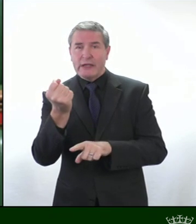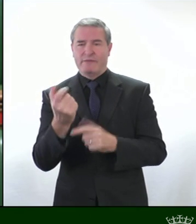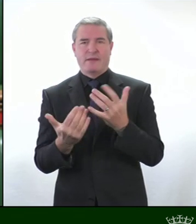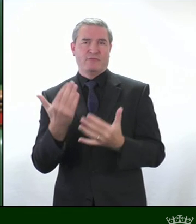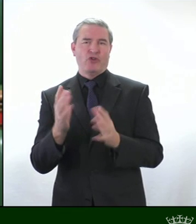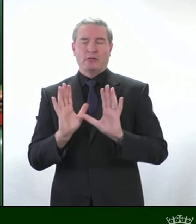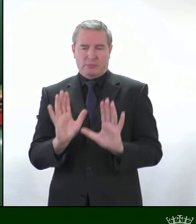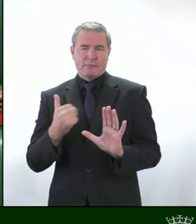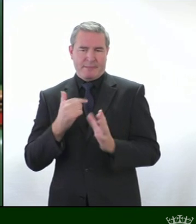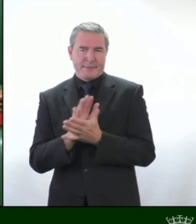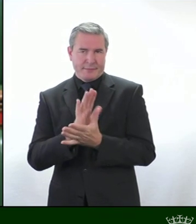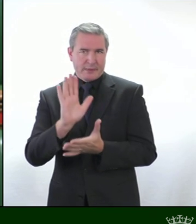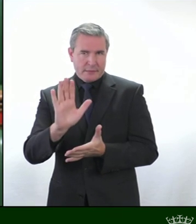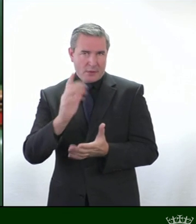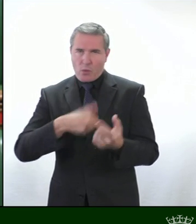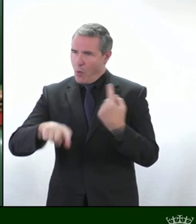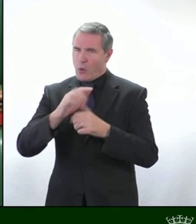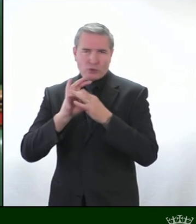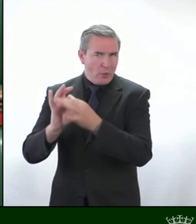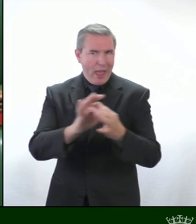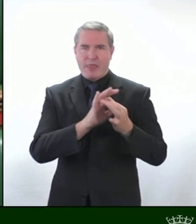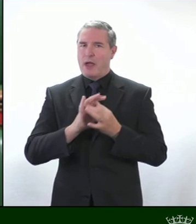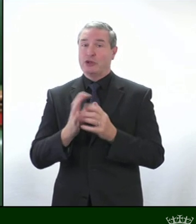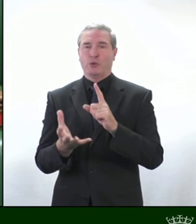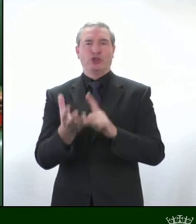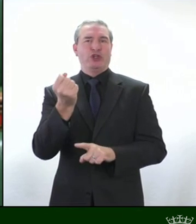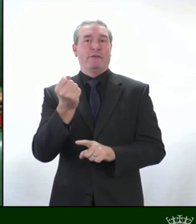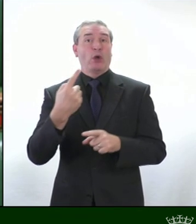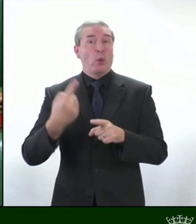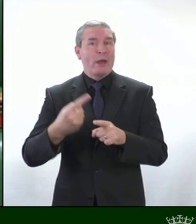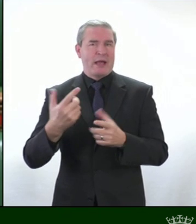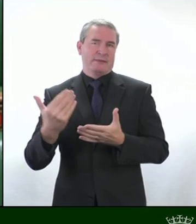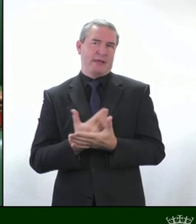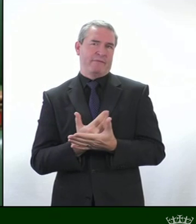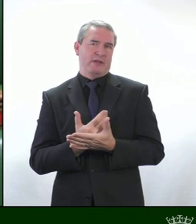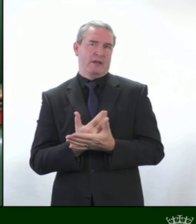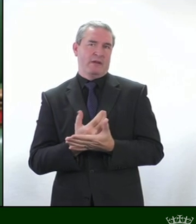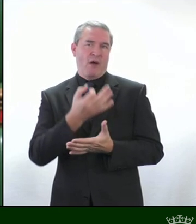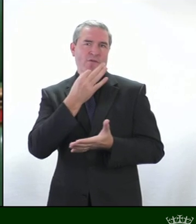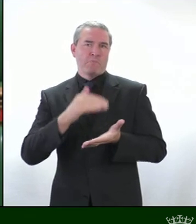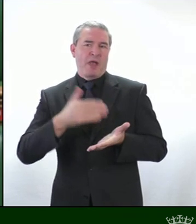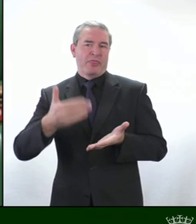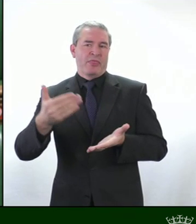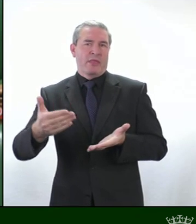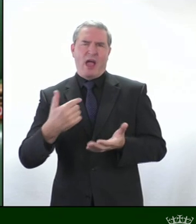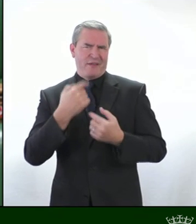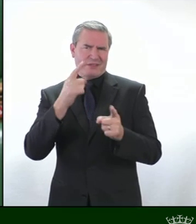This has to be something that we all pull together to deliver as quickly and safely as possible over the next few months.